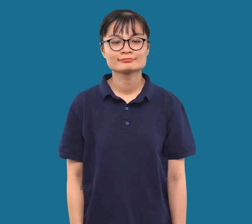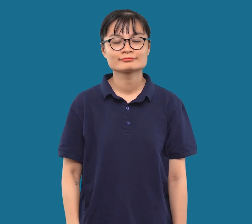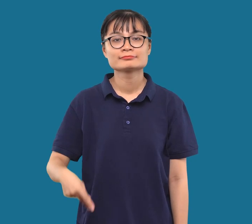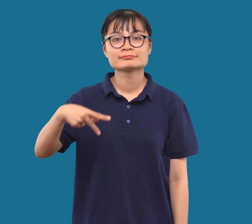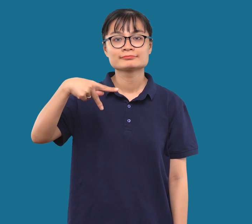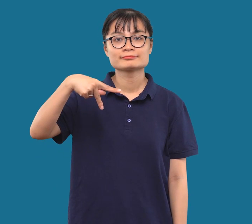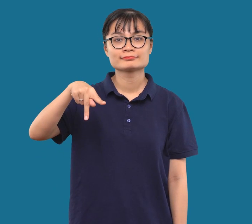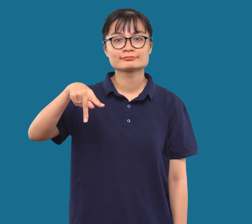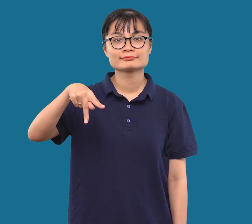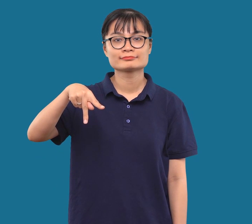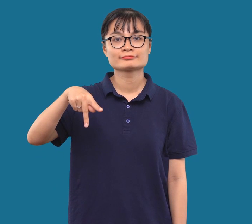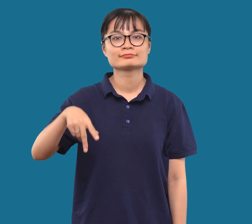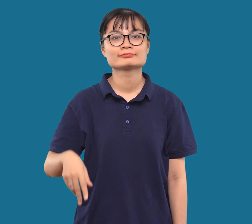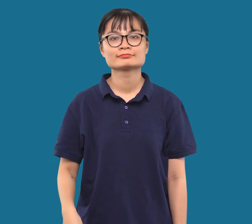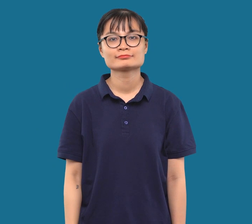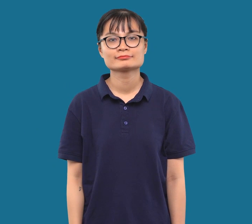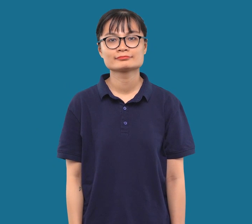p